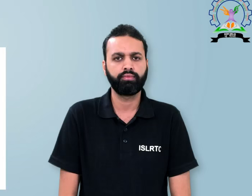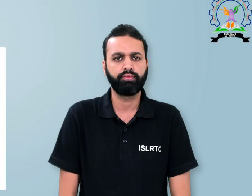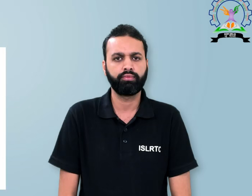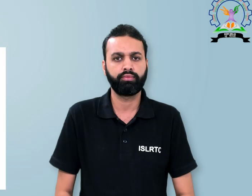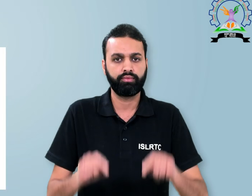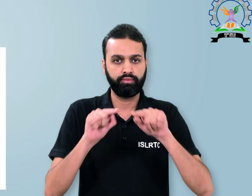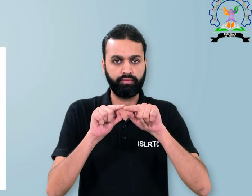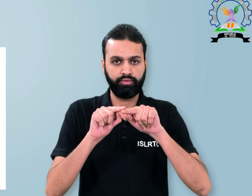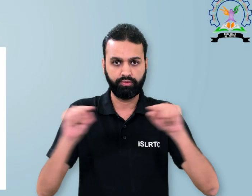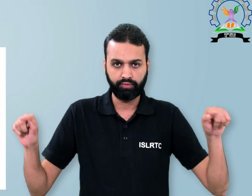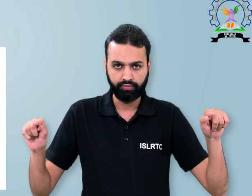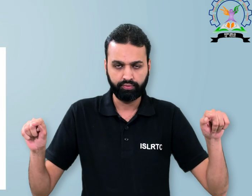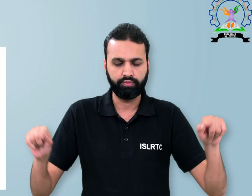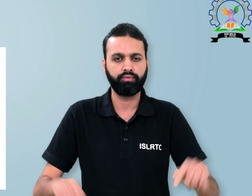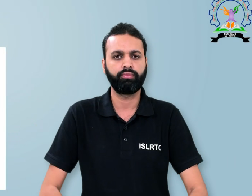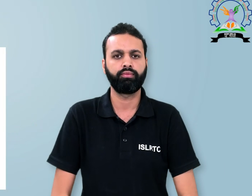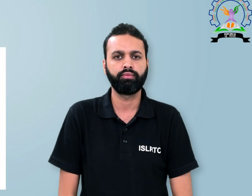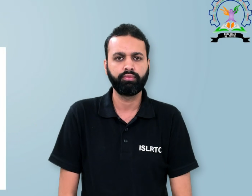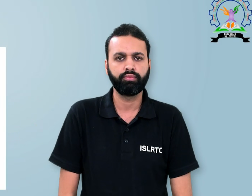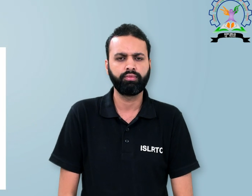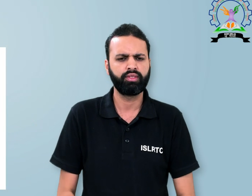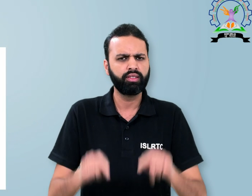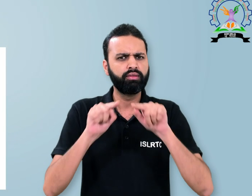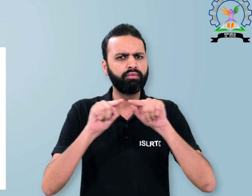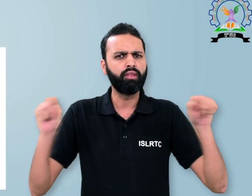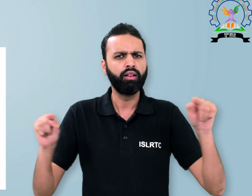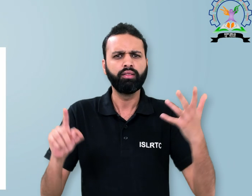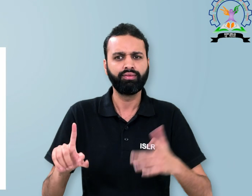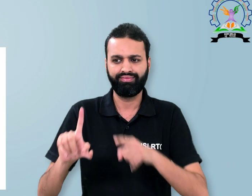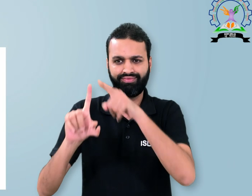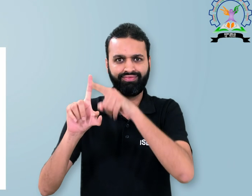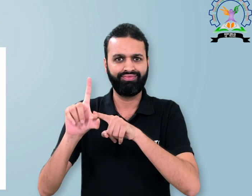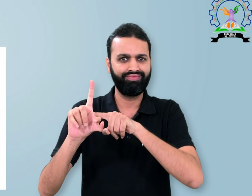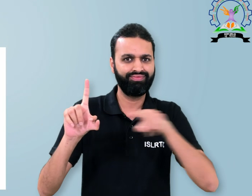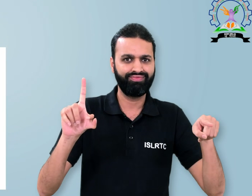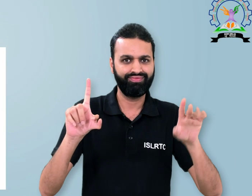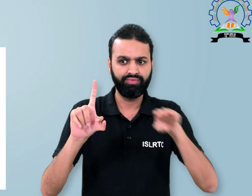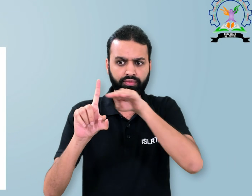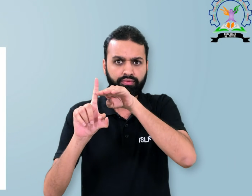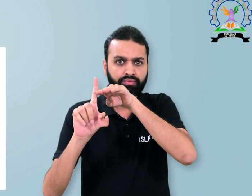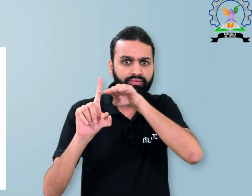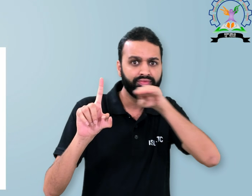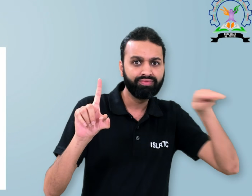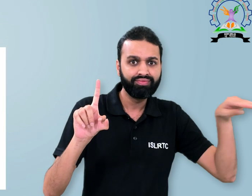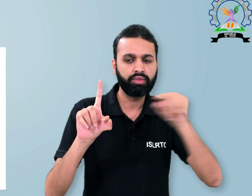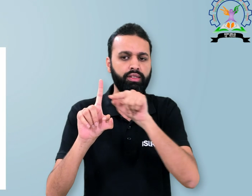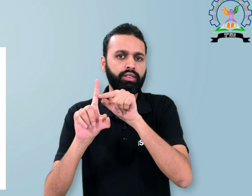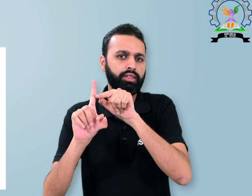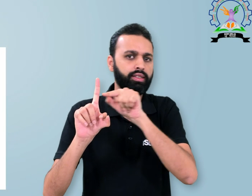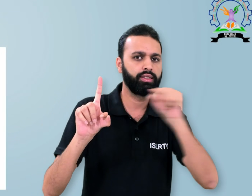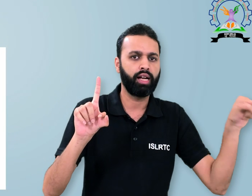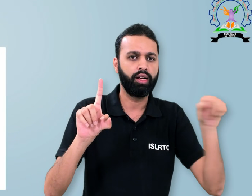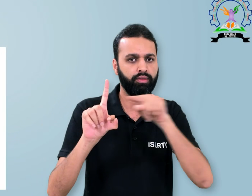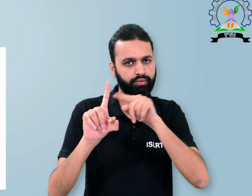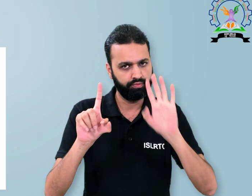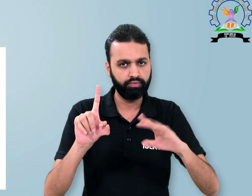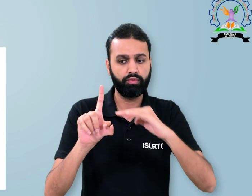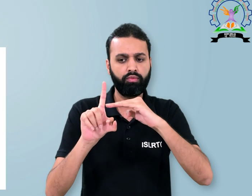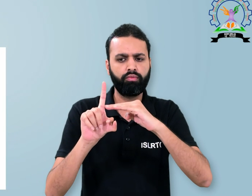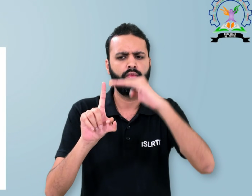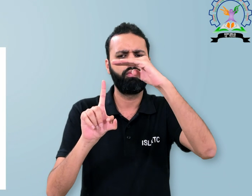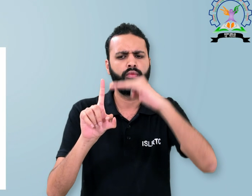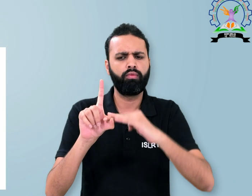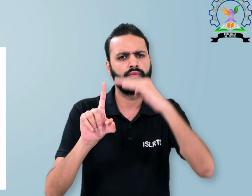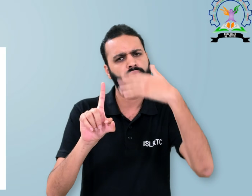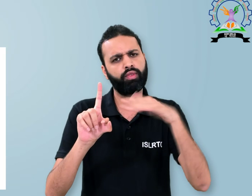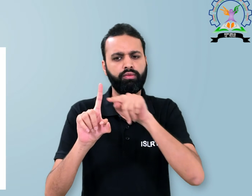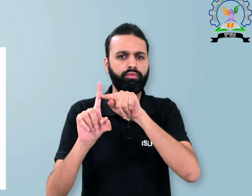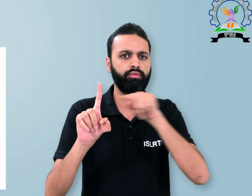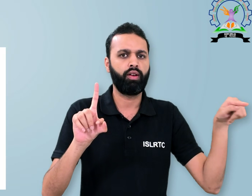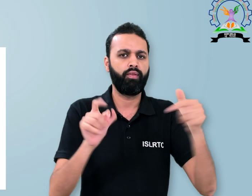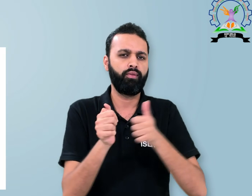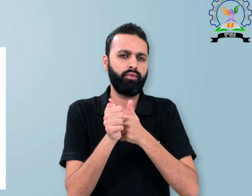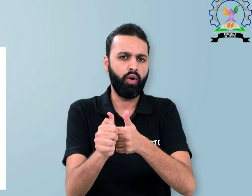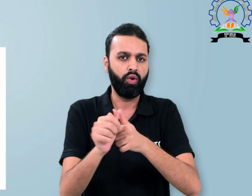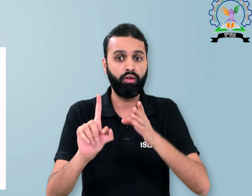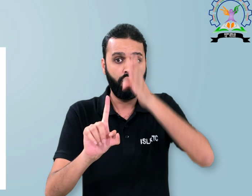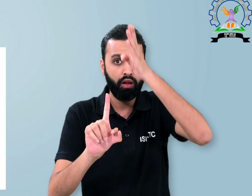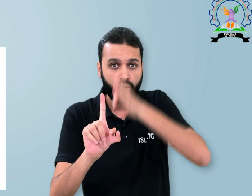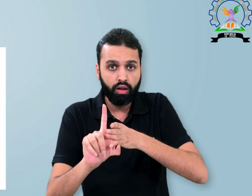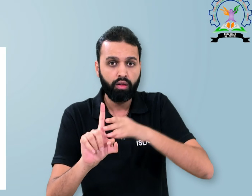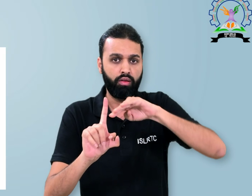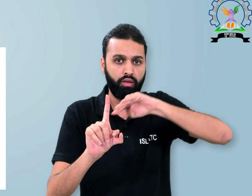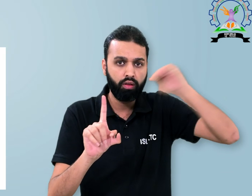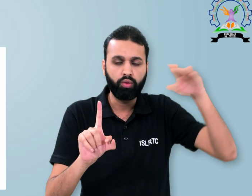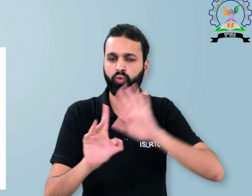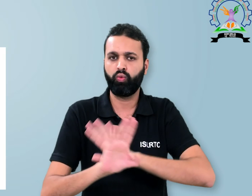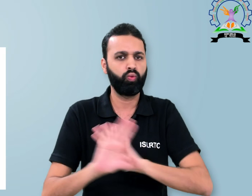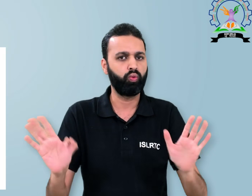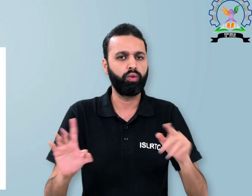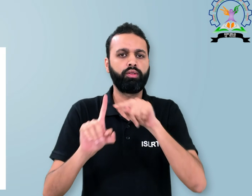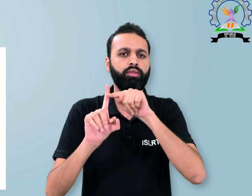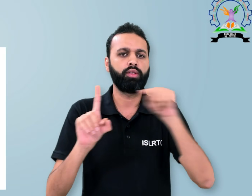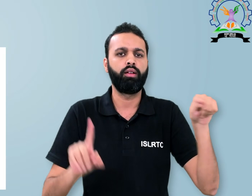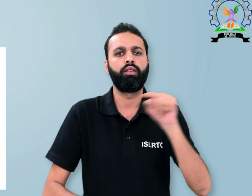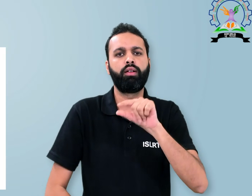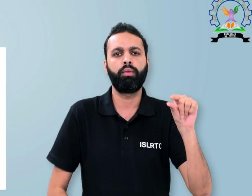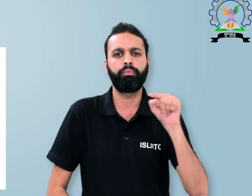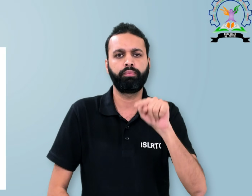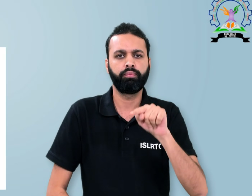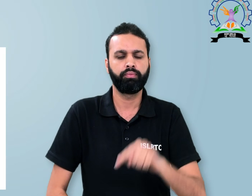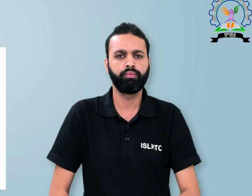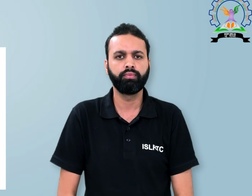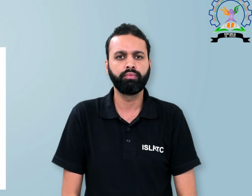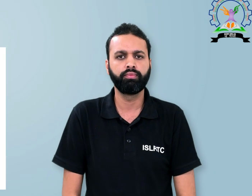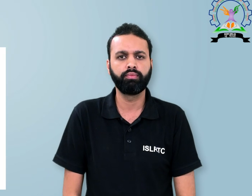Horizontal Line A horizontal line is a straight line that runs left to right and is parallel to the x-axis in a coordinate plane.